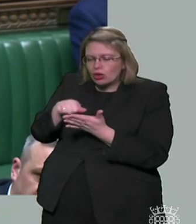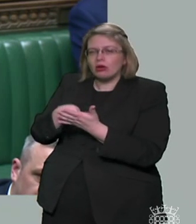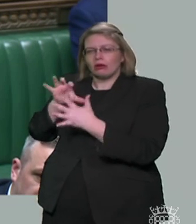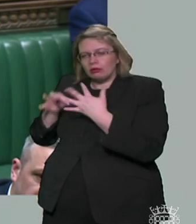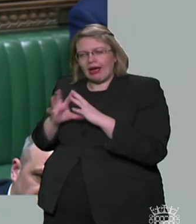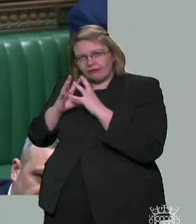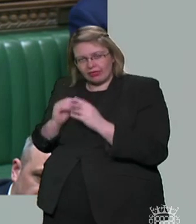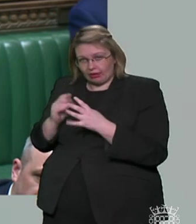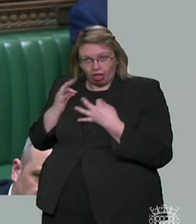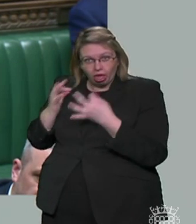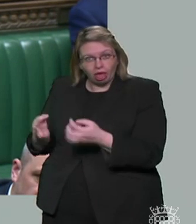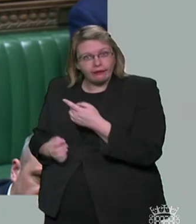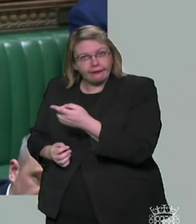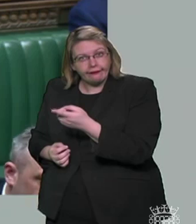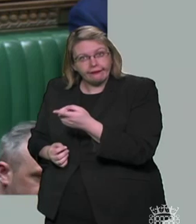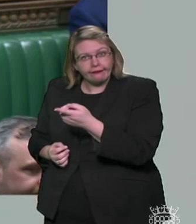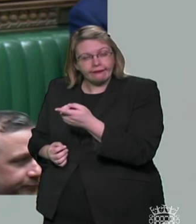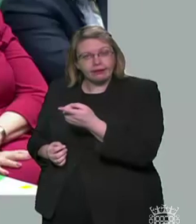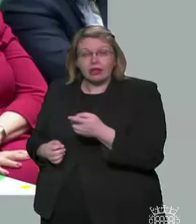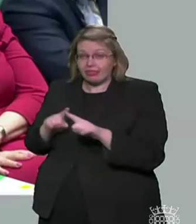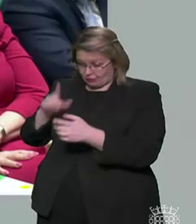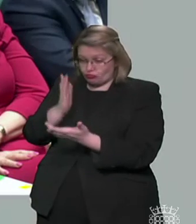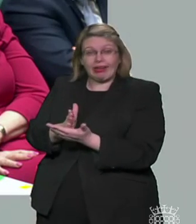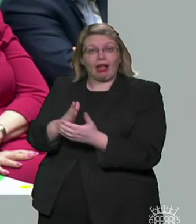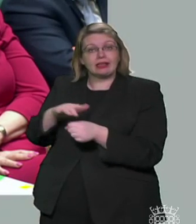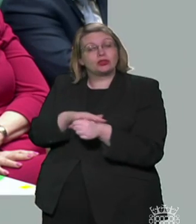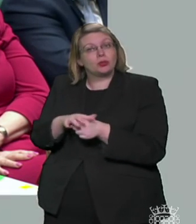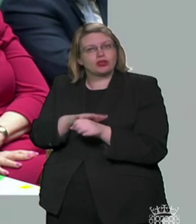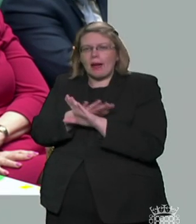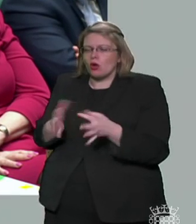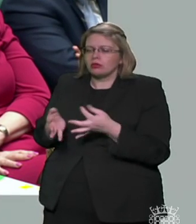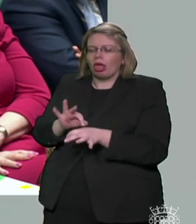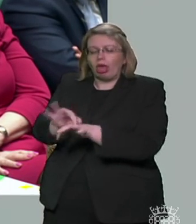That is the harsh reality—no spin, no subterfuge.